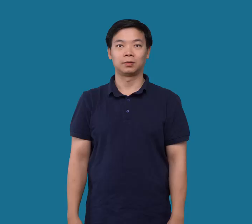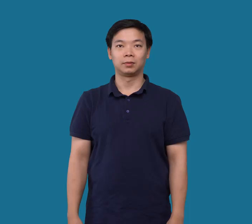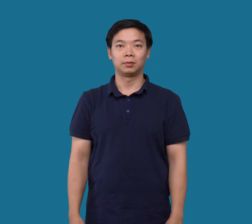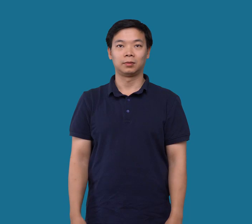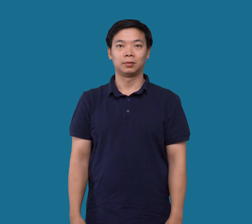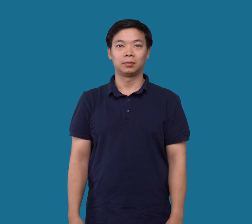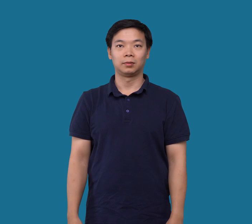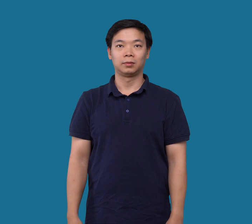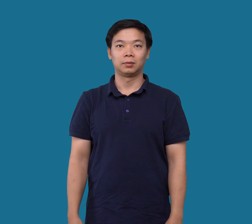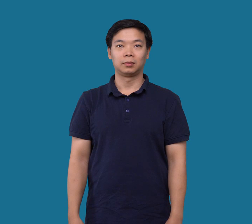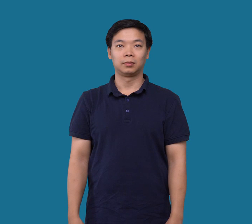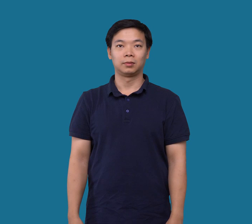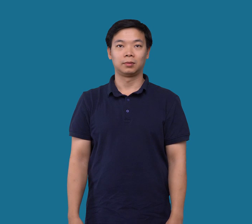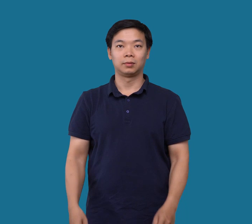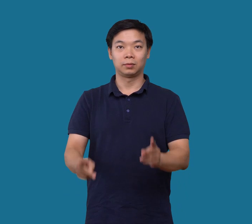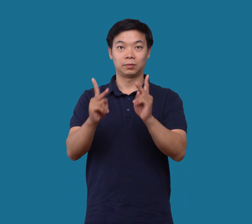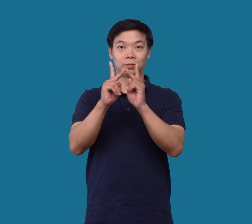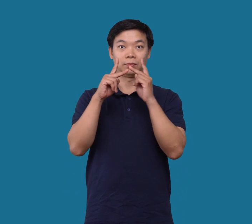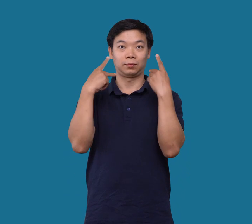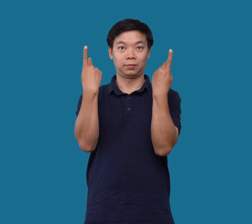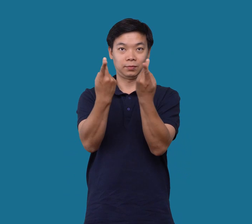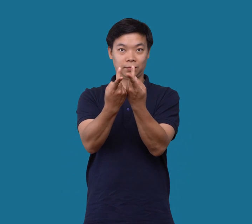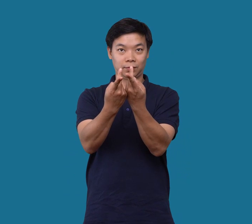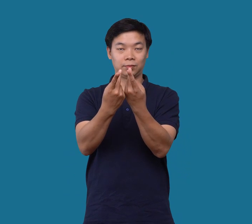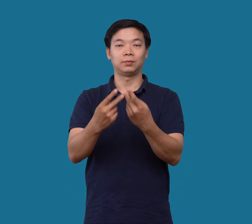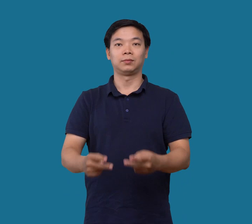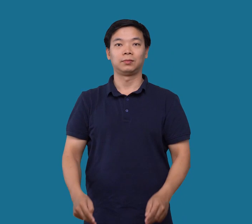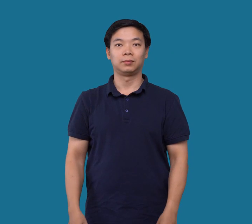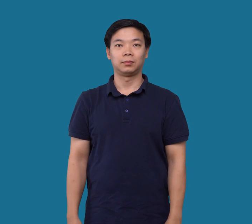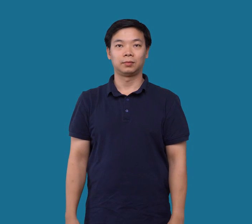hội thảo